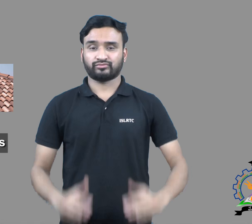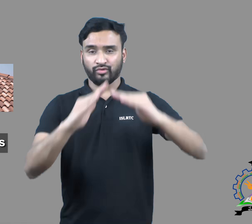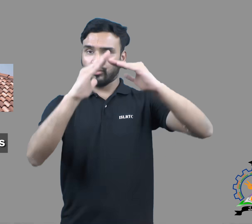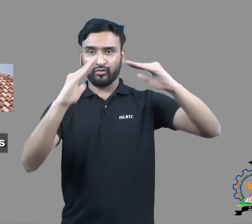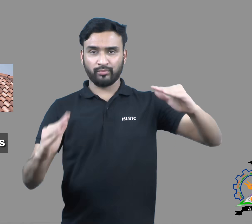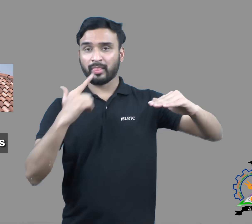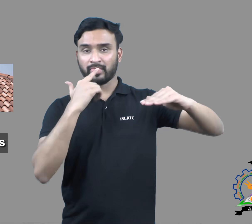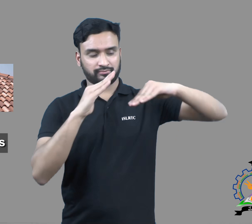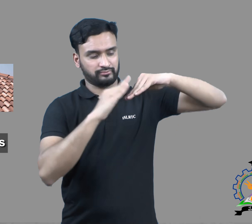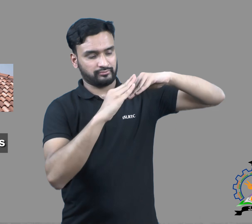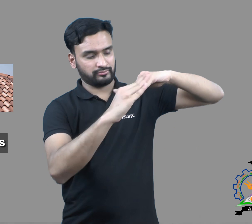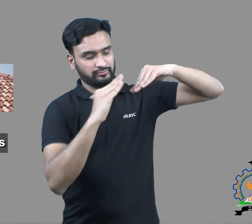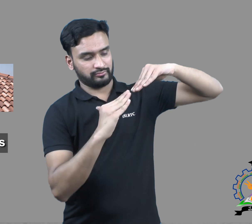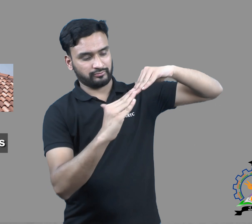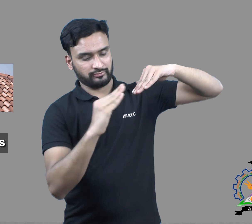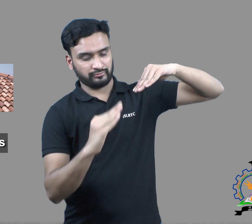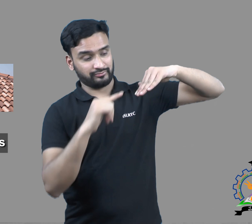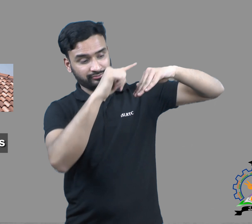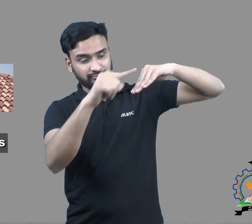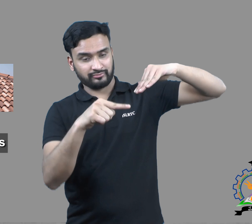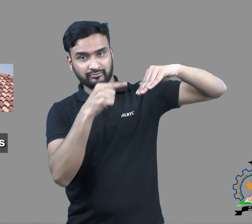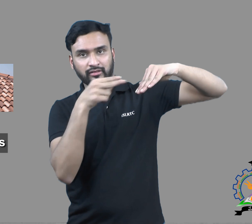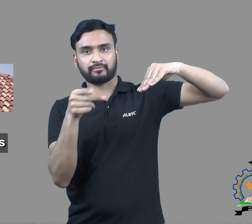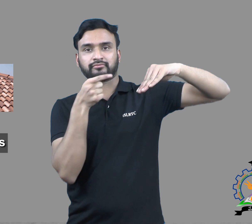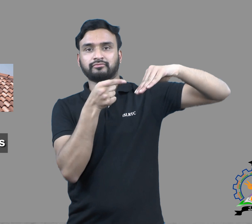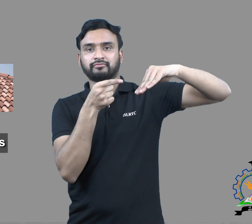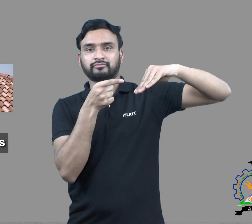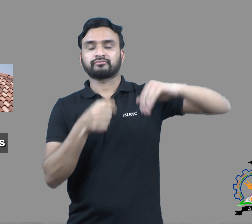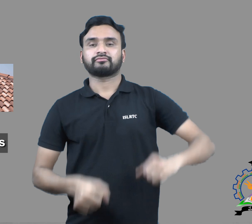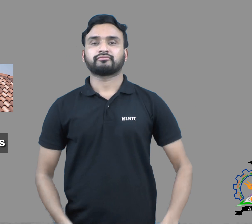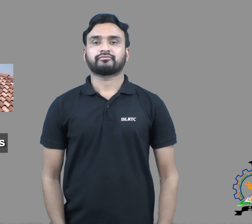Roofing Tiles